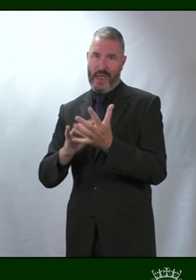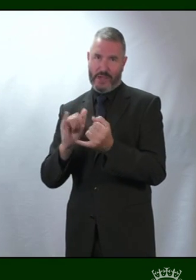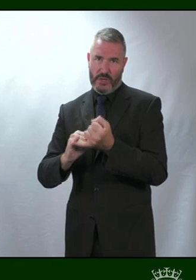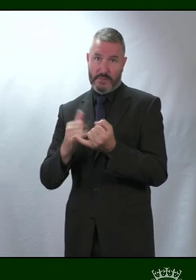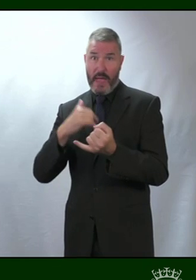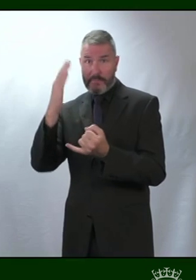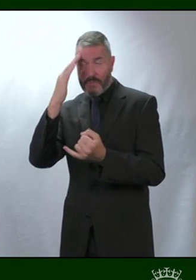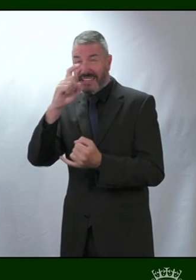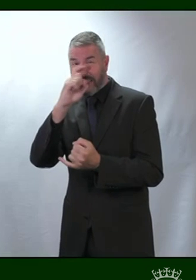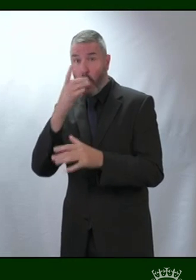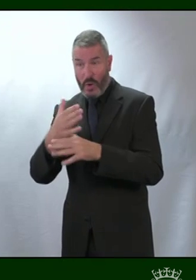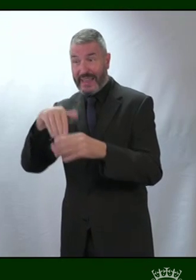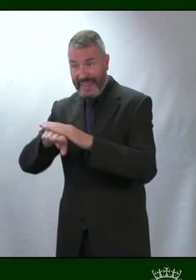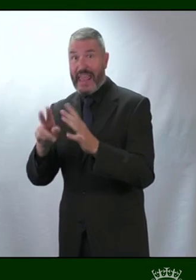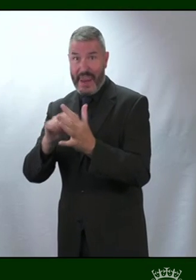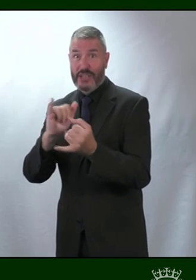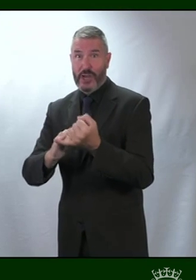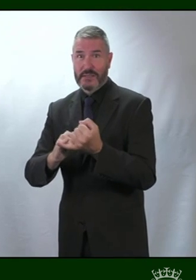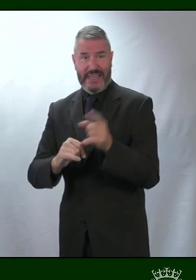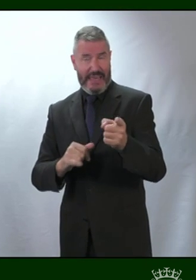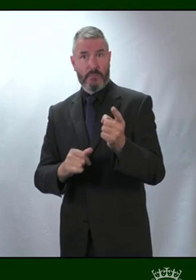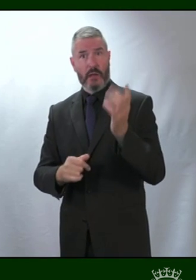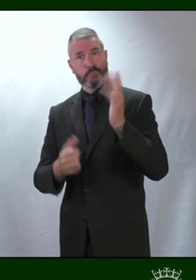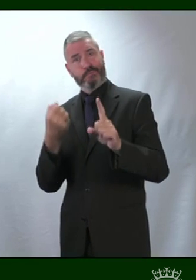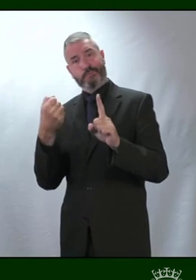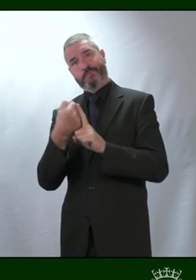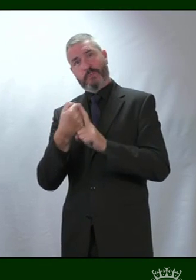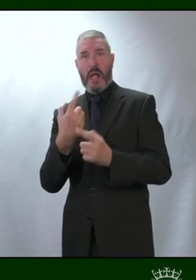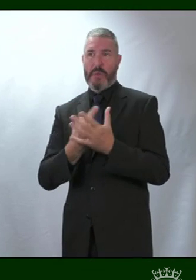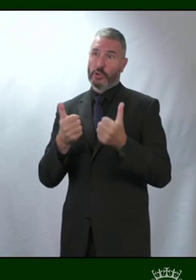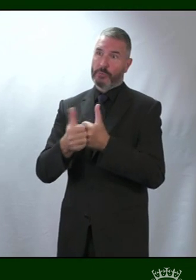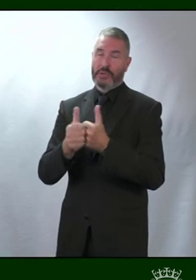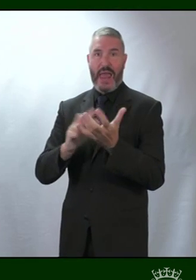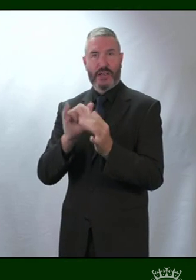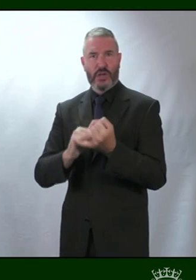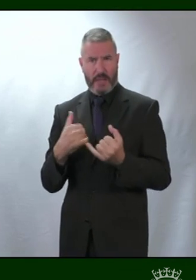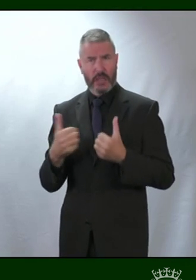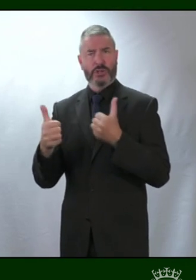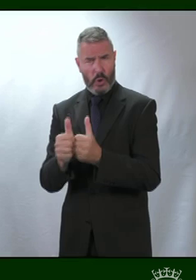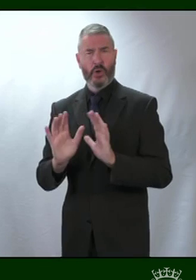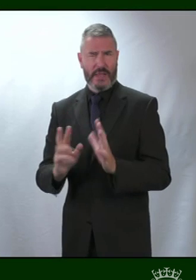My sister works for the NHS. So I will not take lectures from the Prime Minister on supporting the NHS.